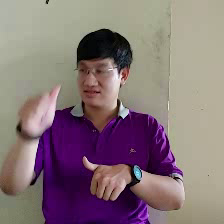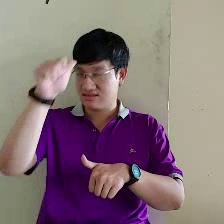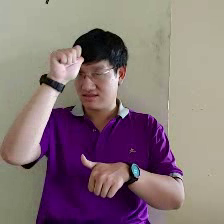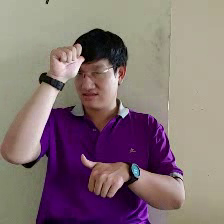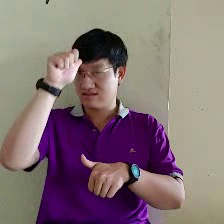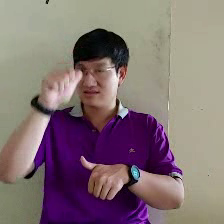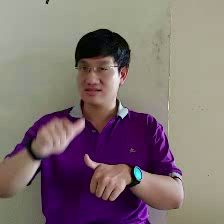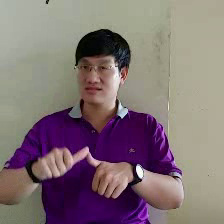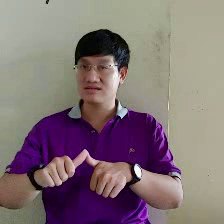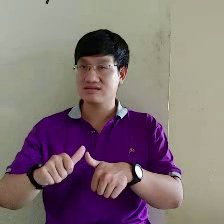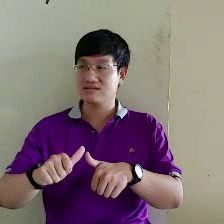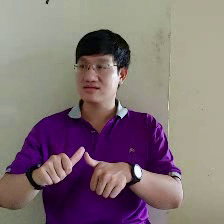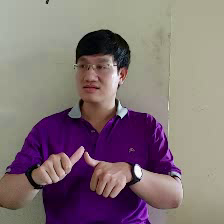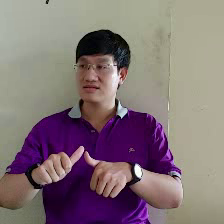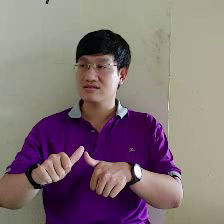Nhớ